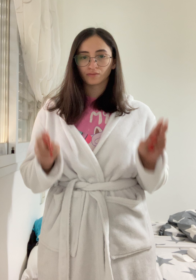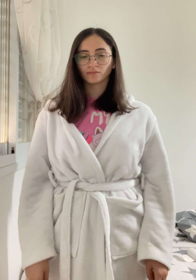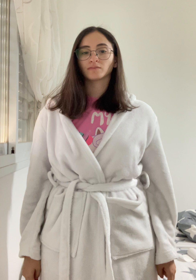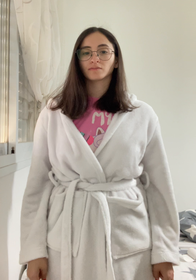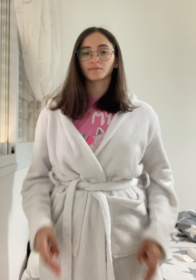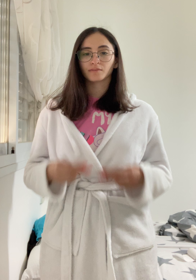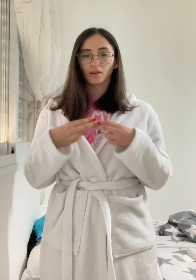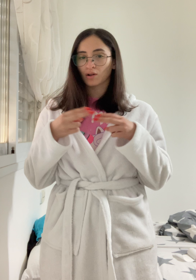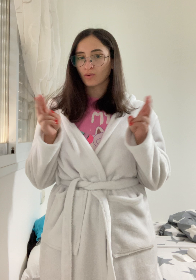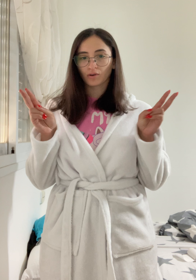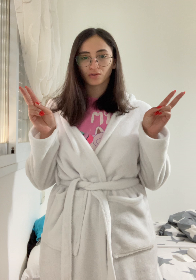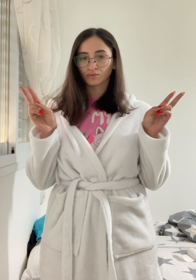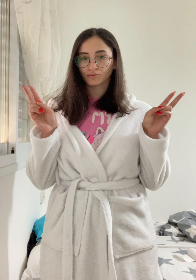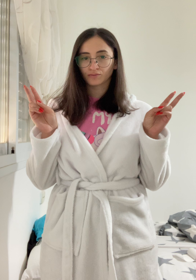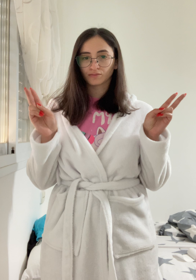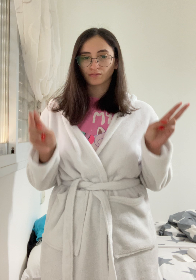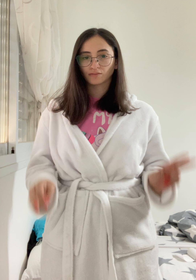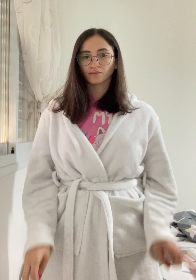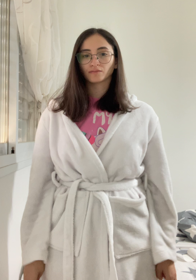לא חשוב